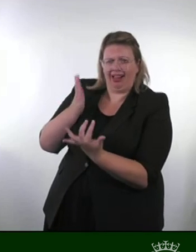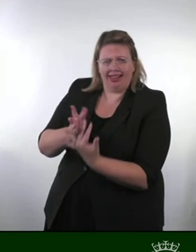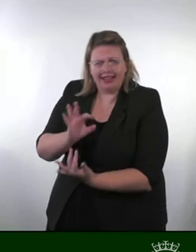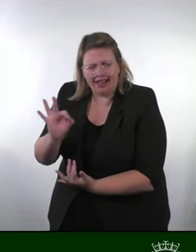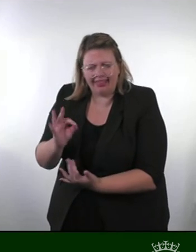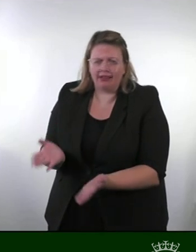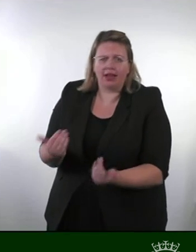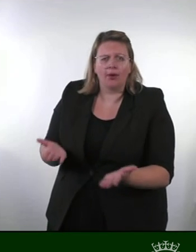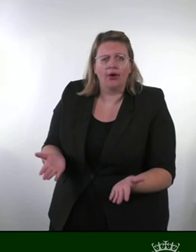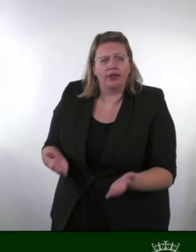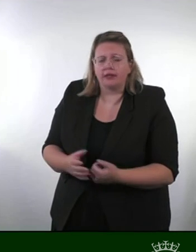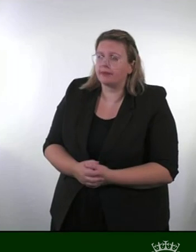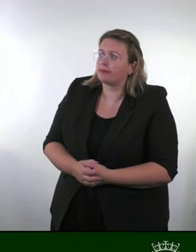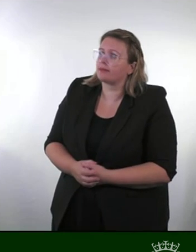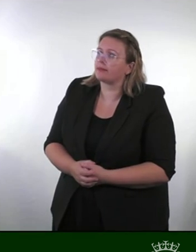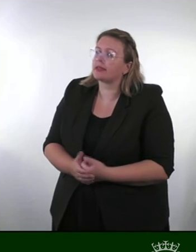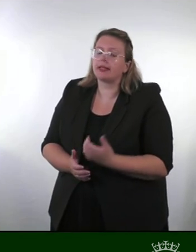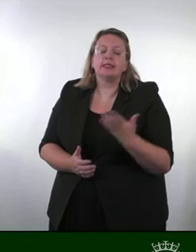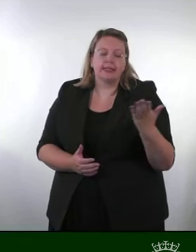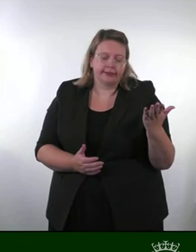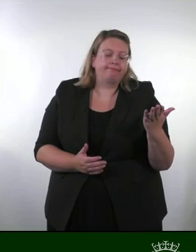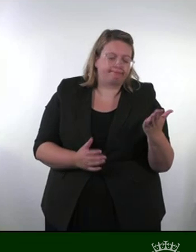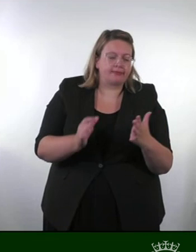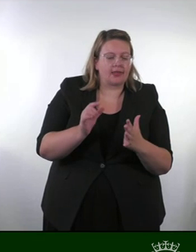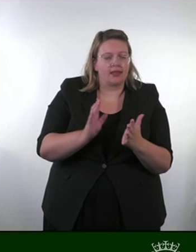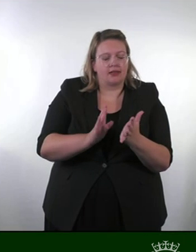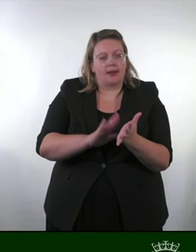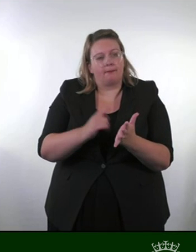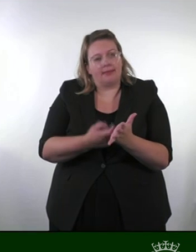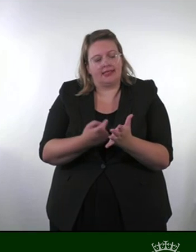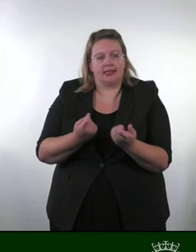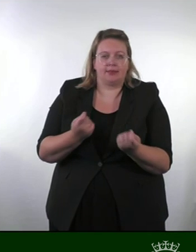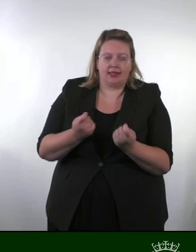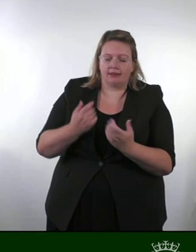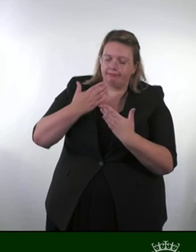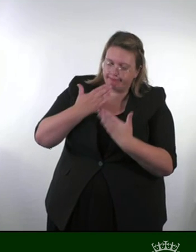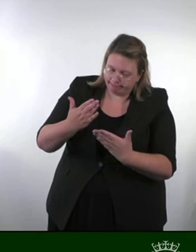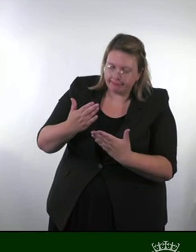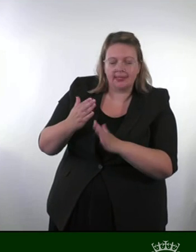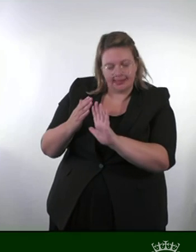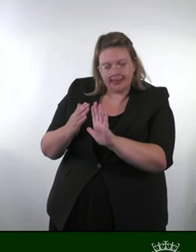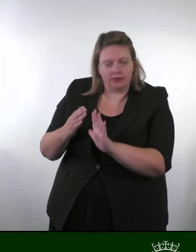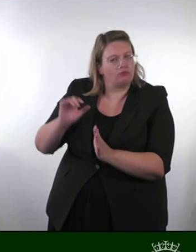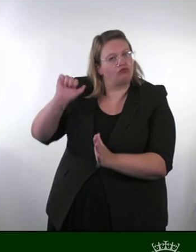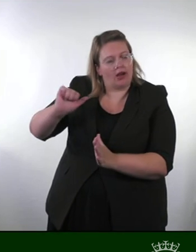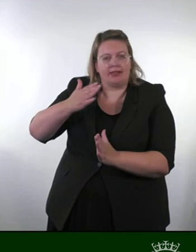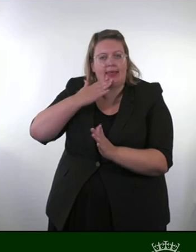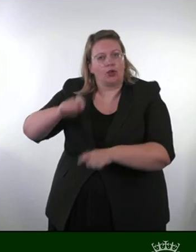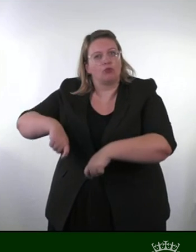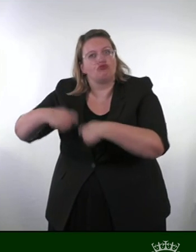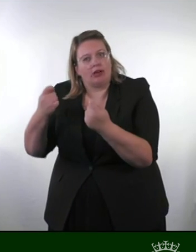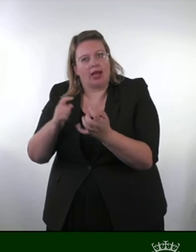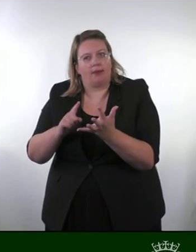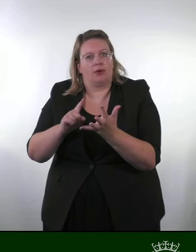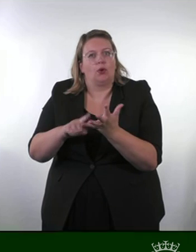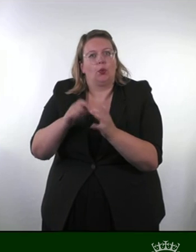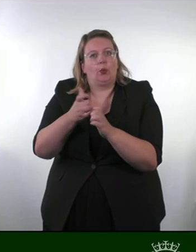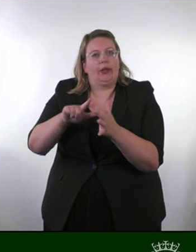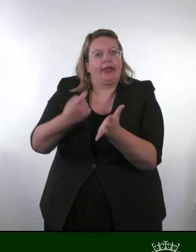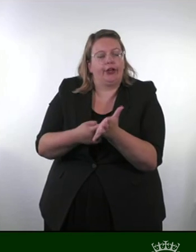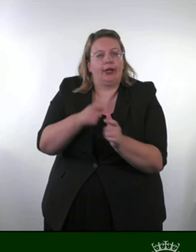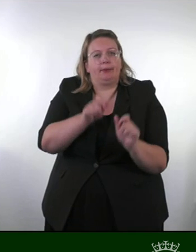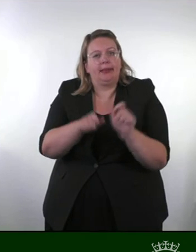The honourable Lady is entirely right to draw attention to the plight of the Uyghurs, as both I and the Foreign Secretary have done.